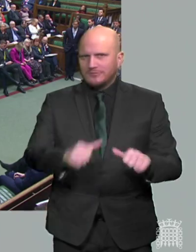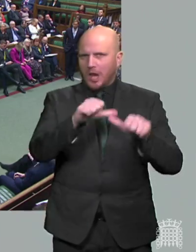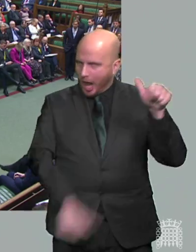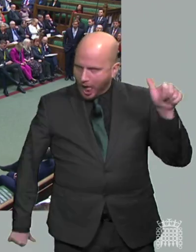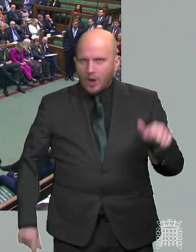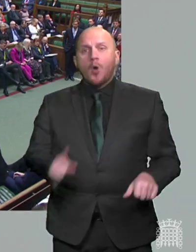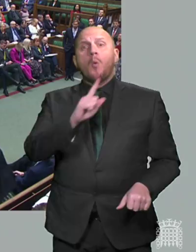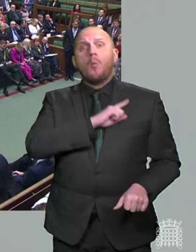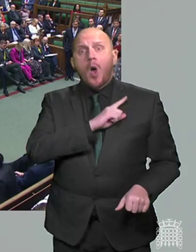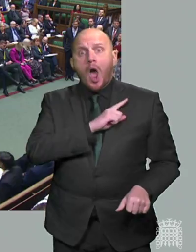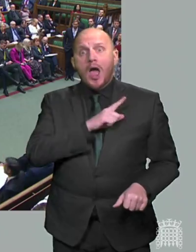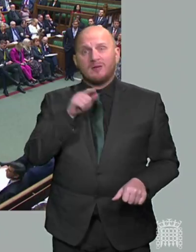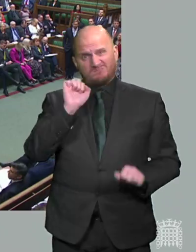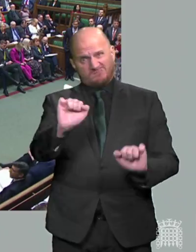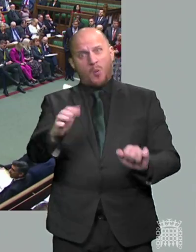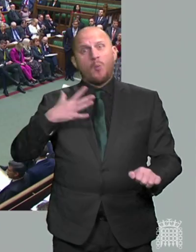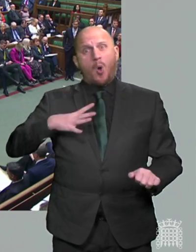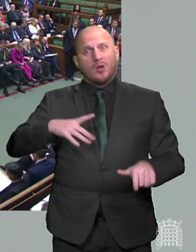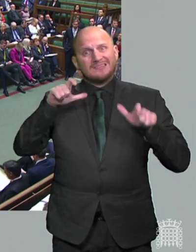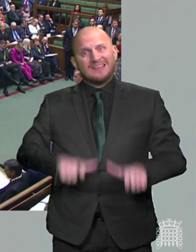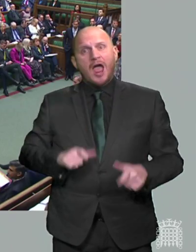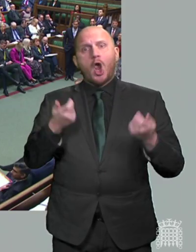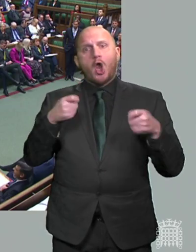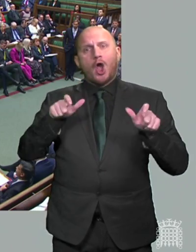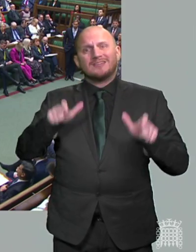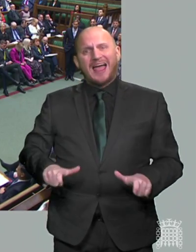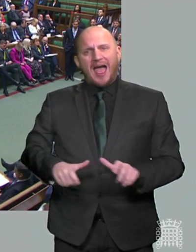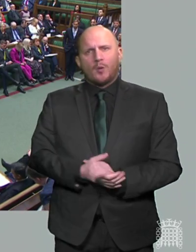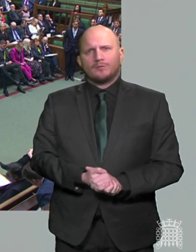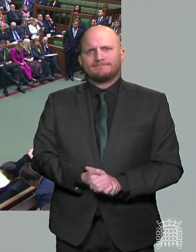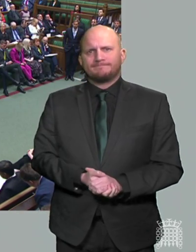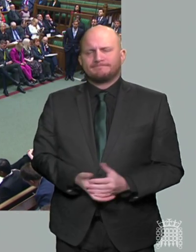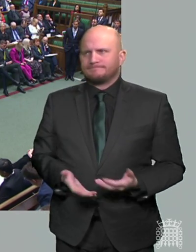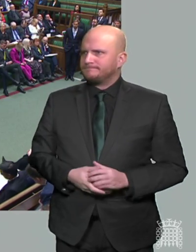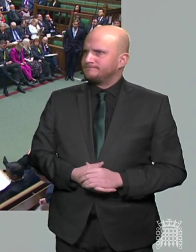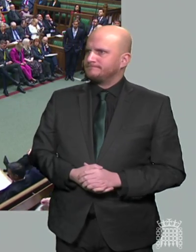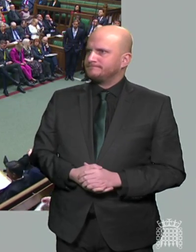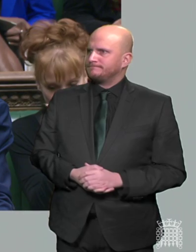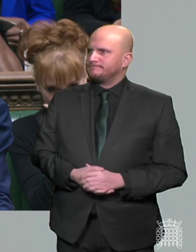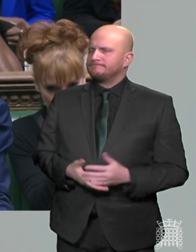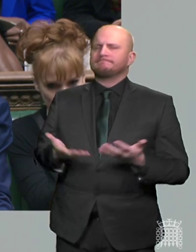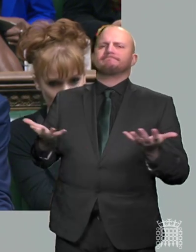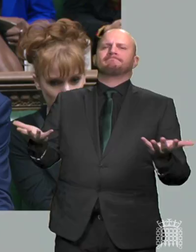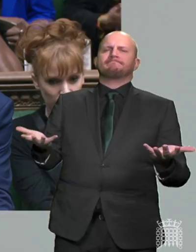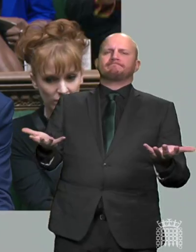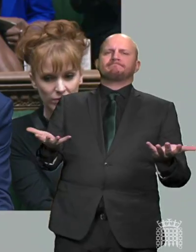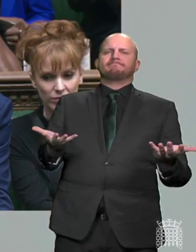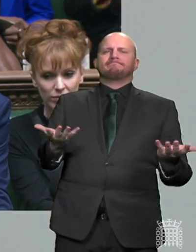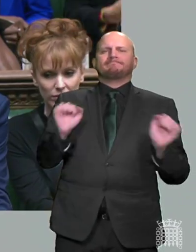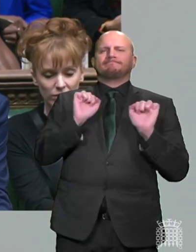As usual, the Prime Minister tries to blame everyone else.